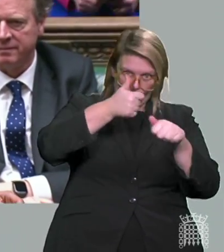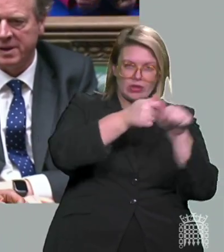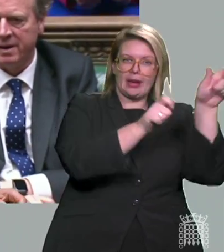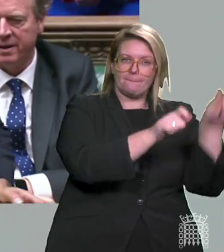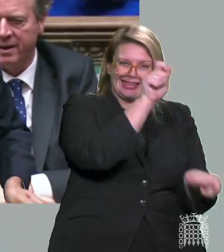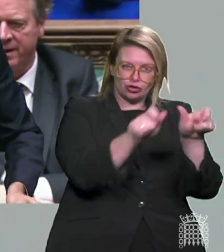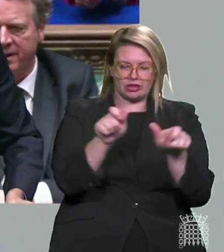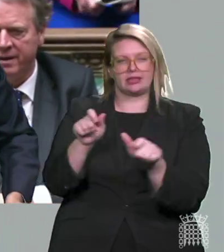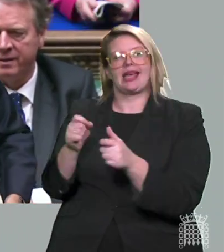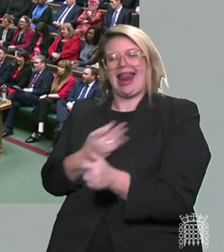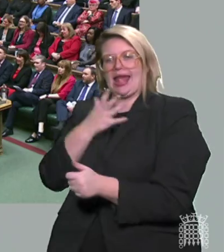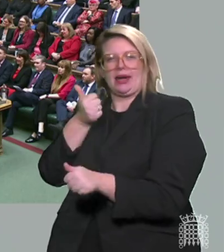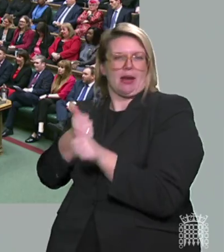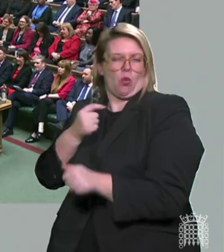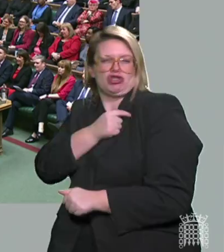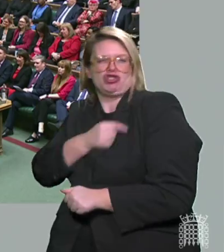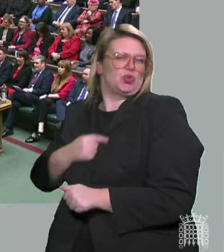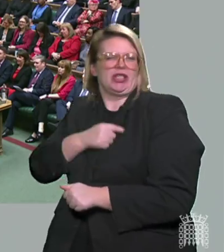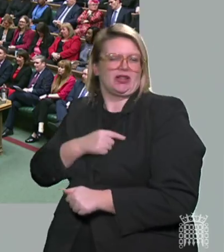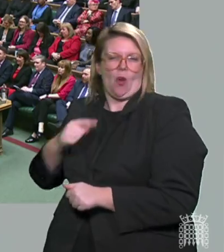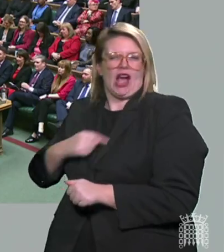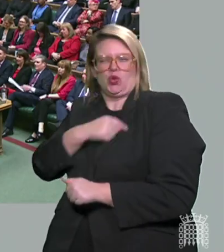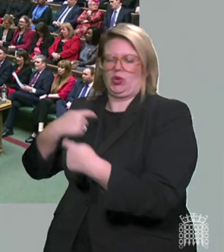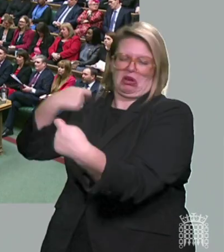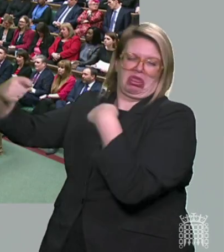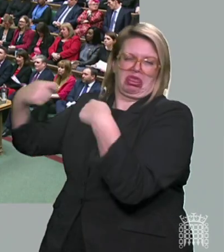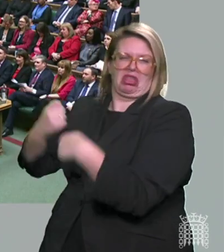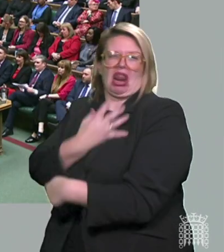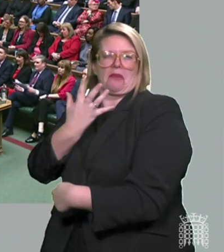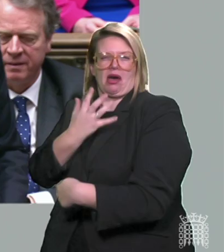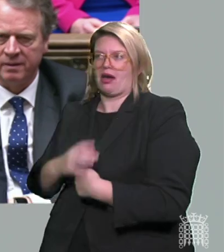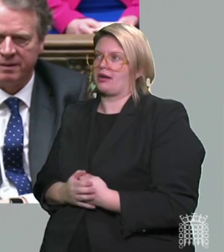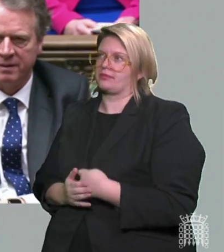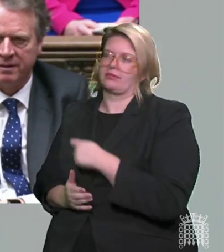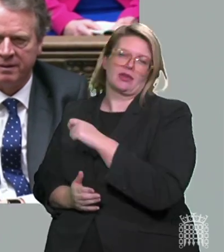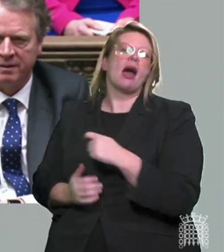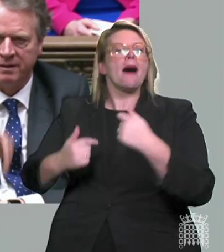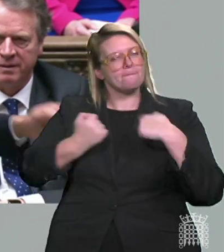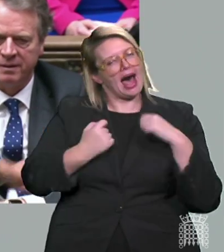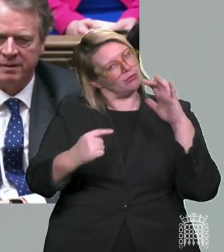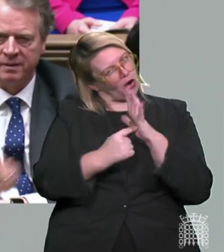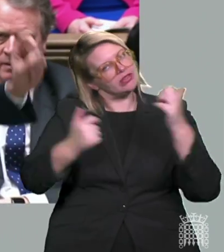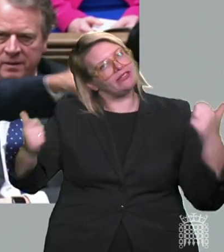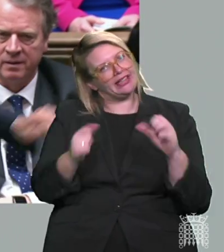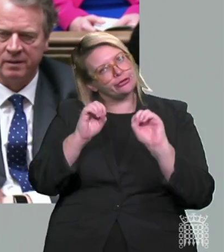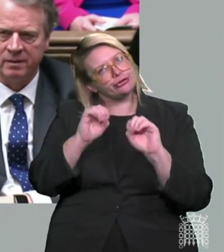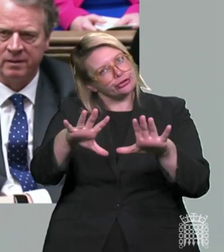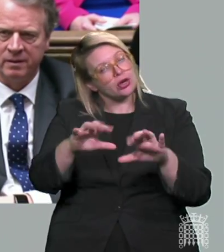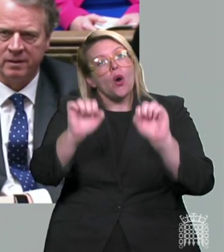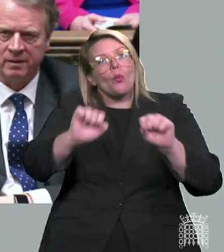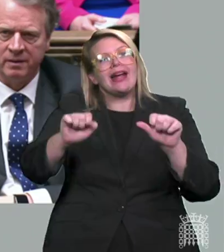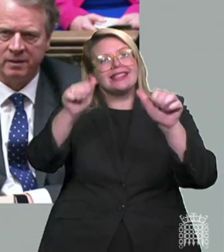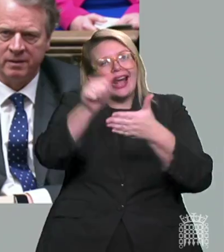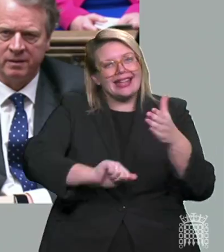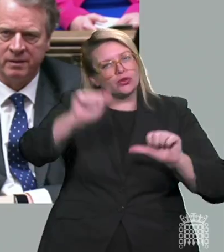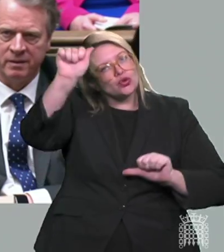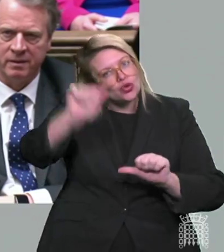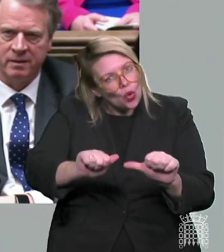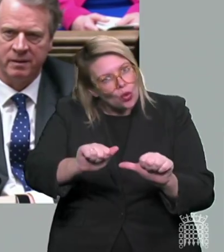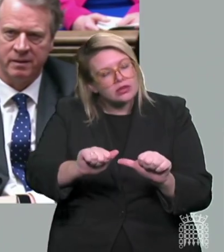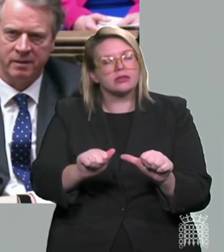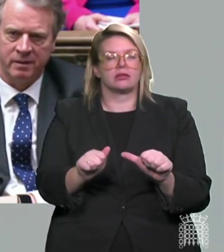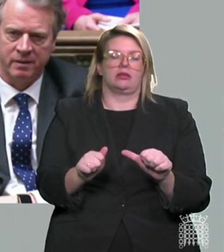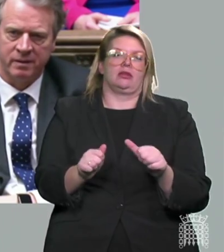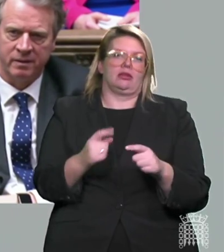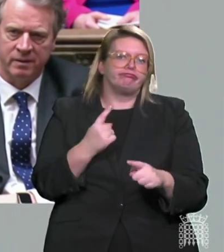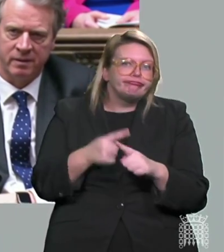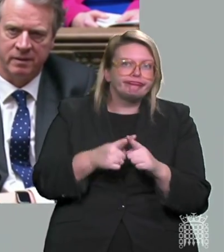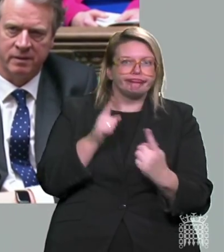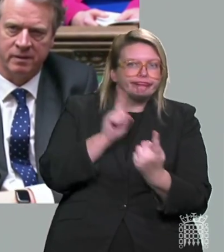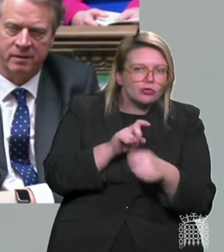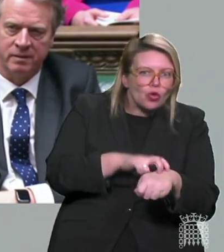I have laid out my priorities for the country: waiting lists down, inflation down, debt down, growth up and the boats stopped.